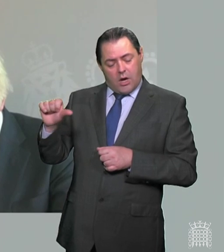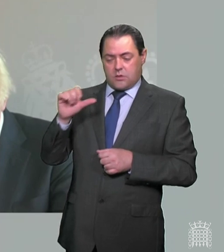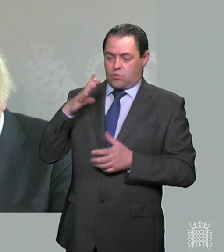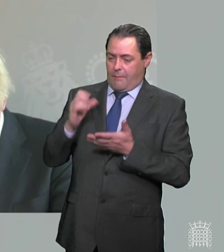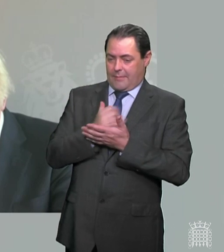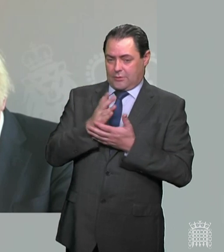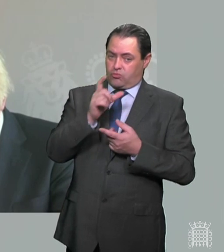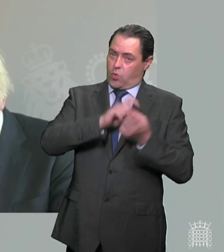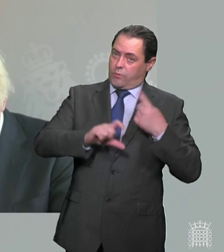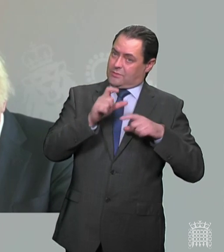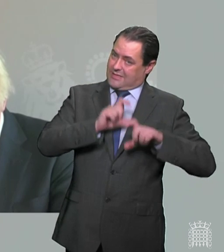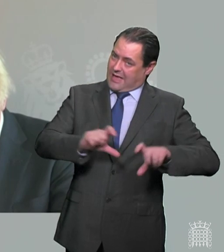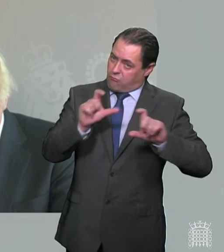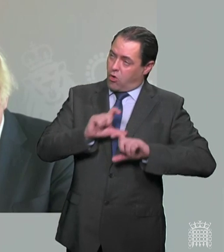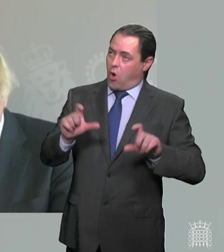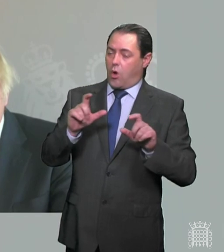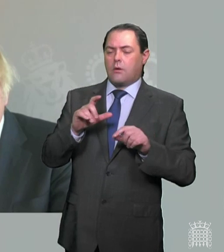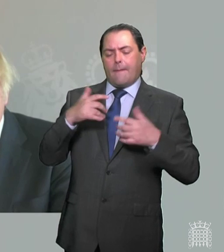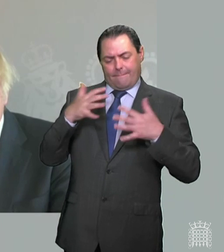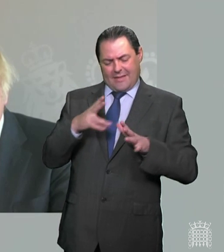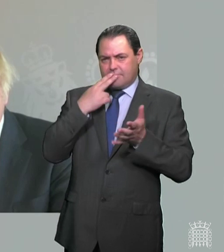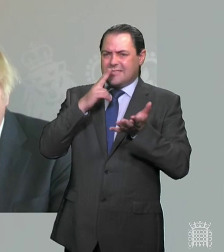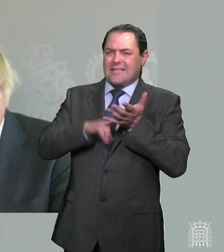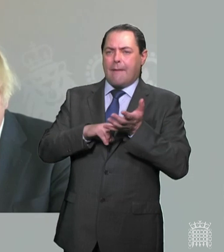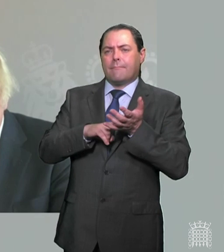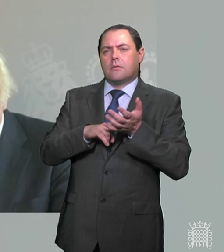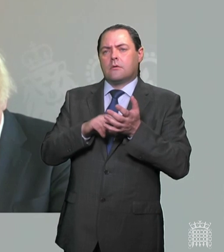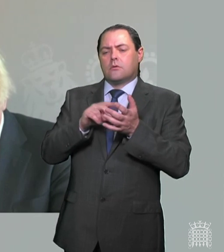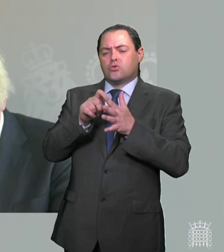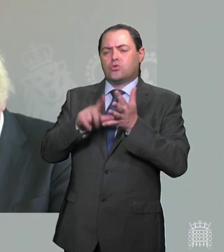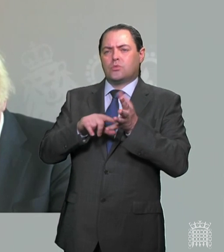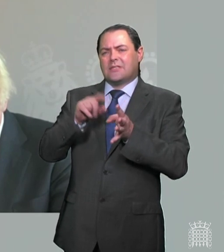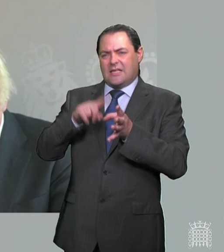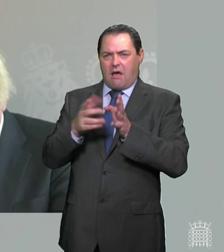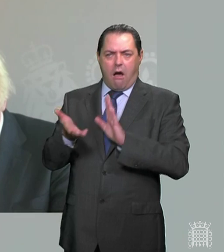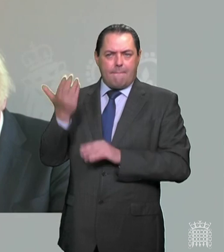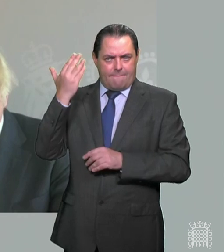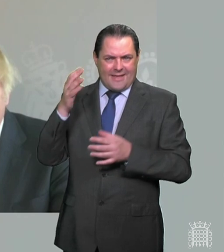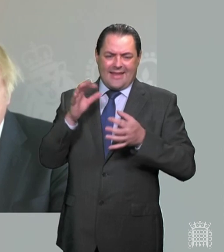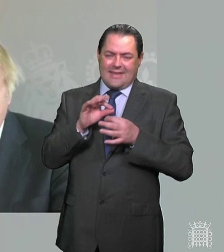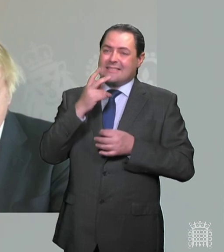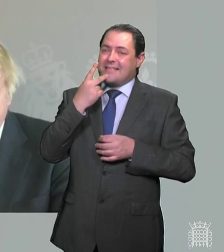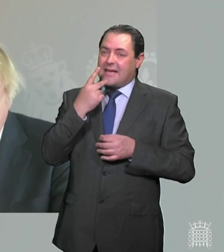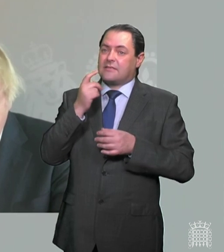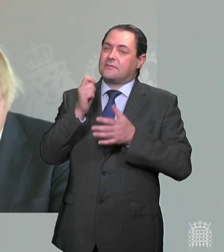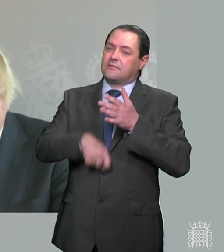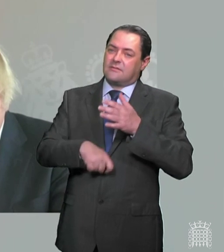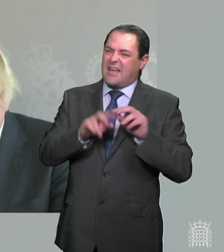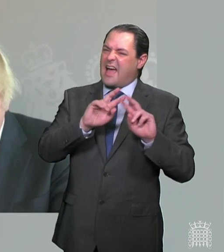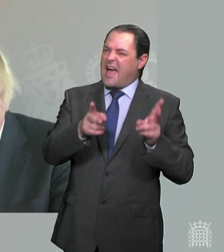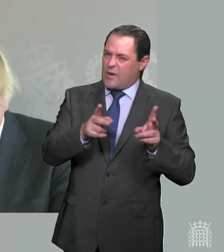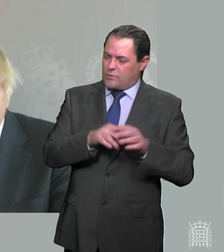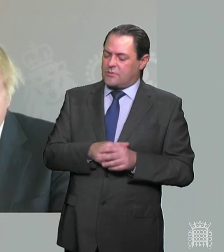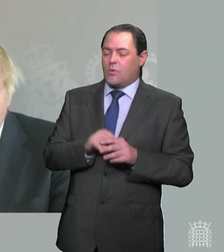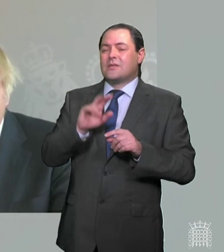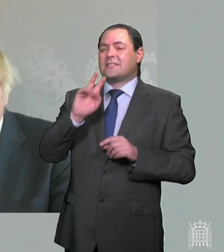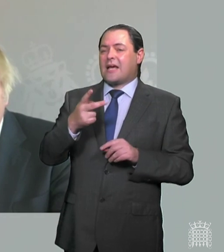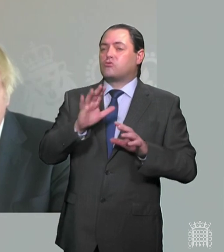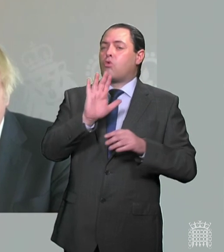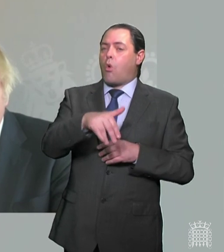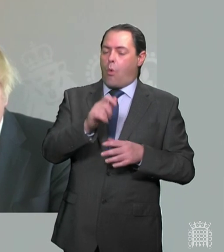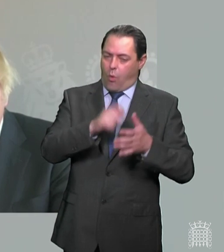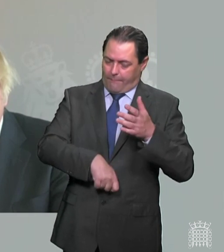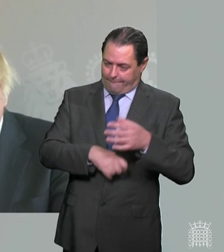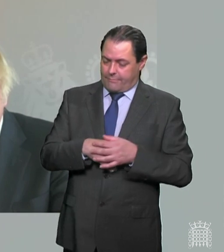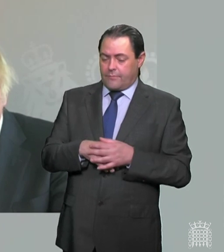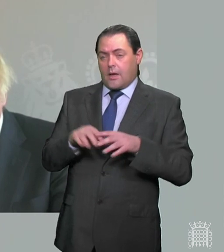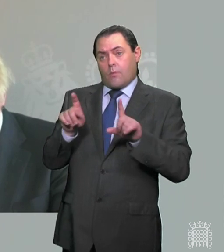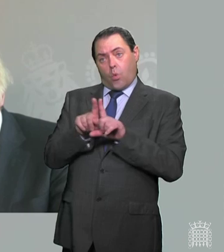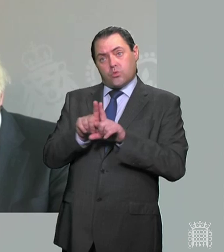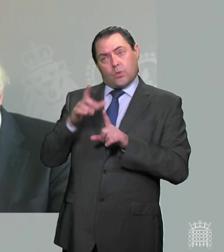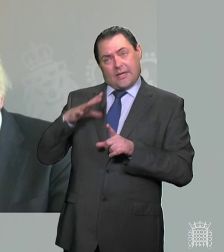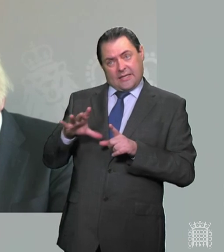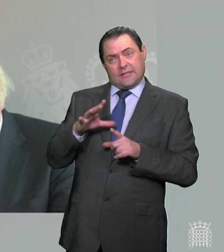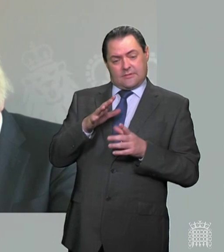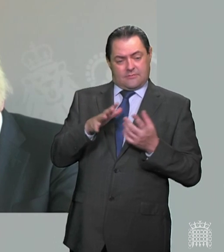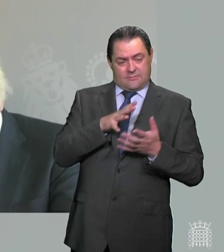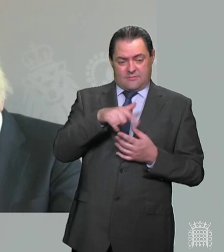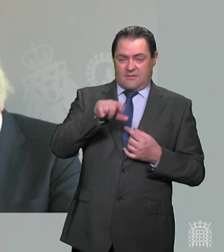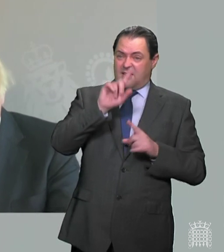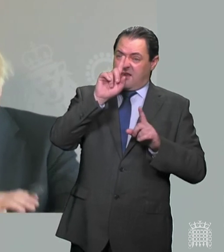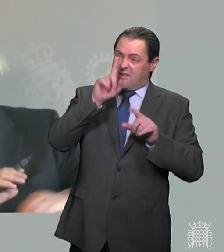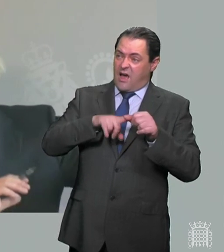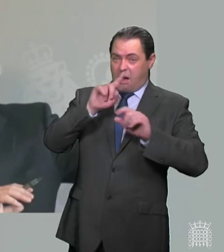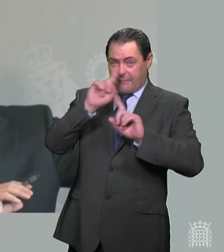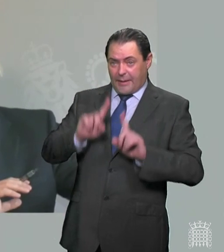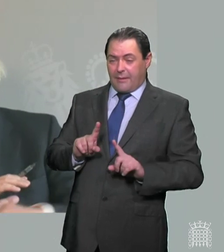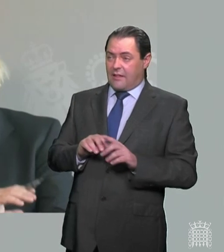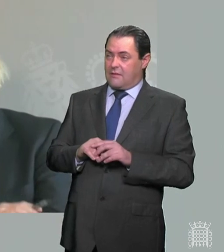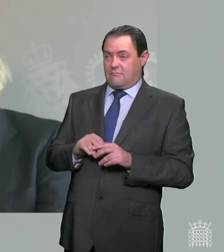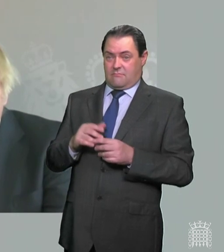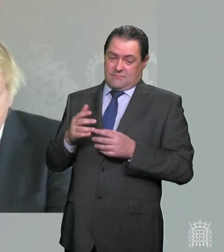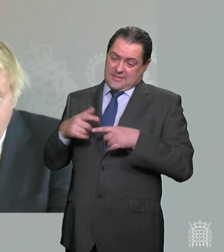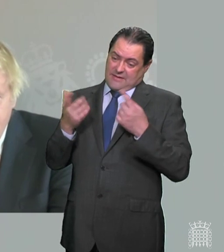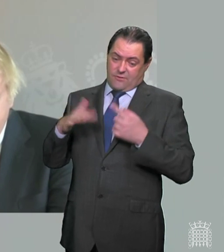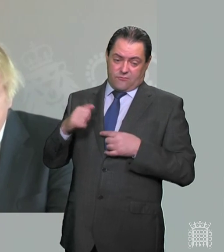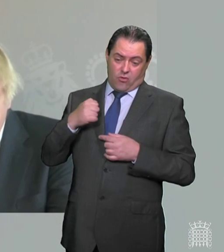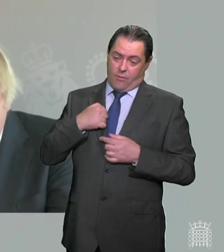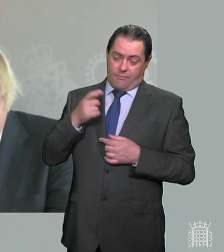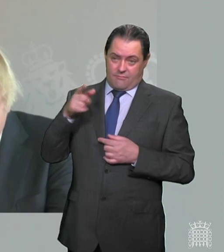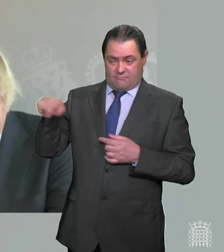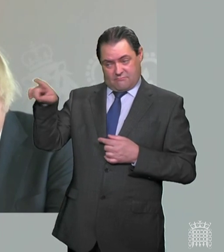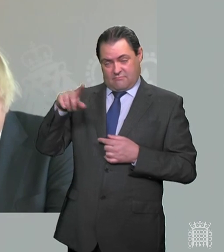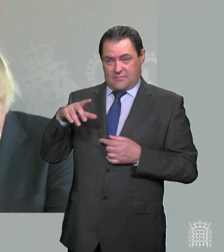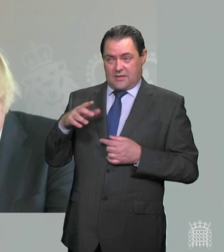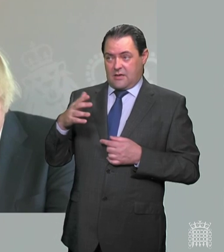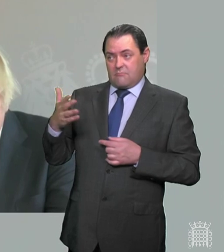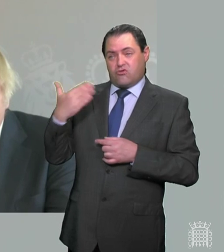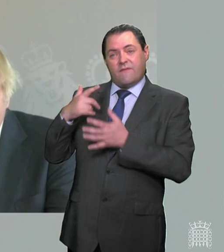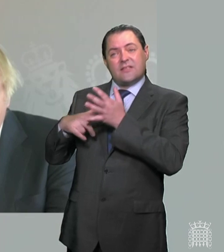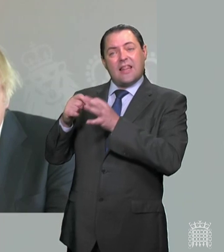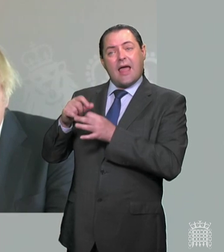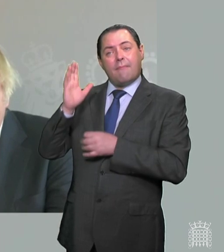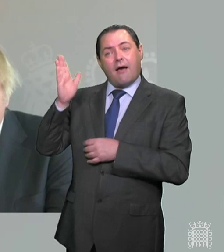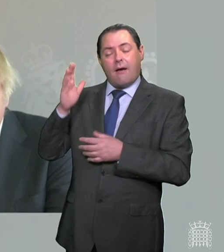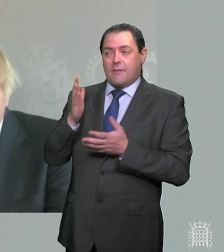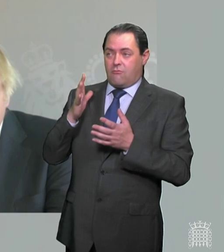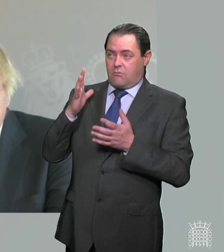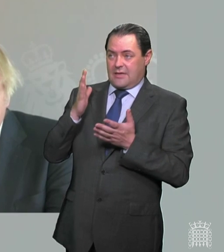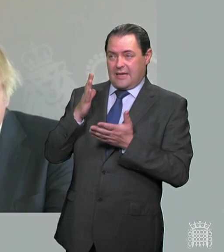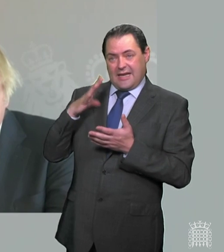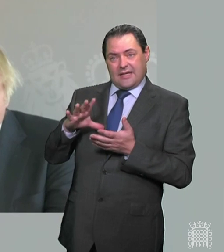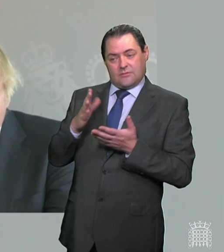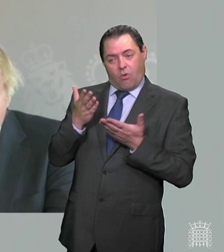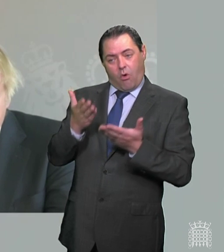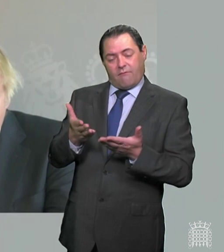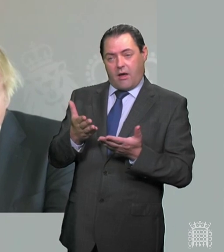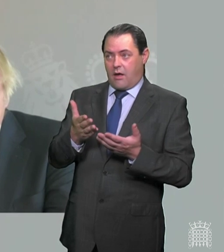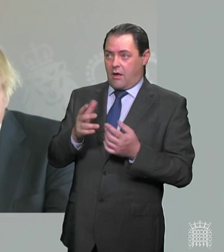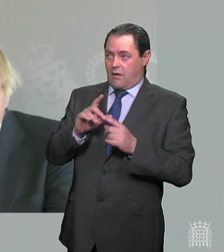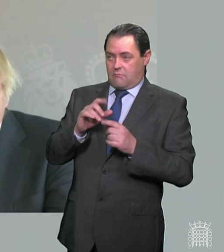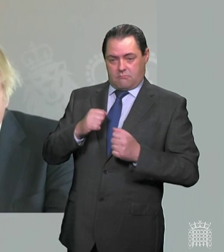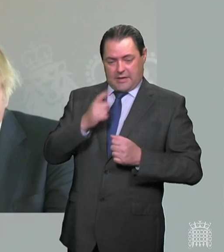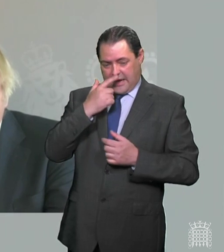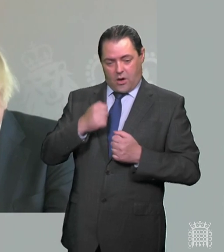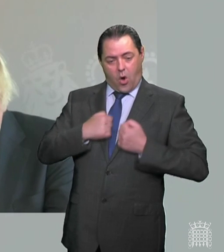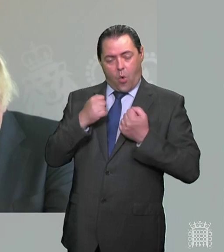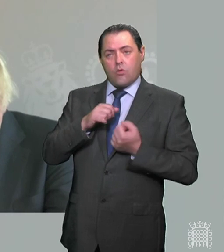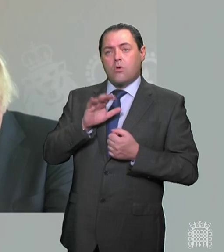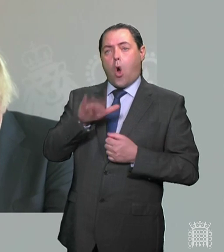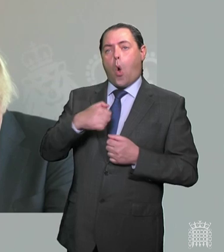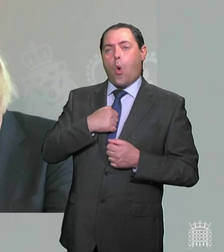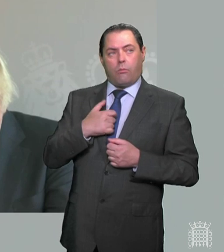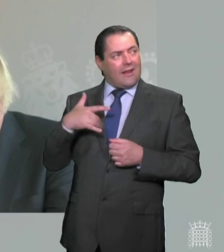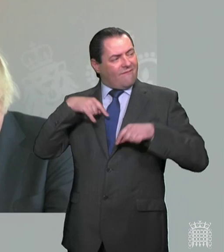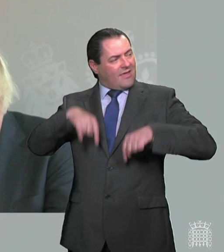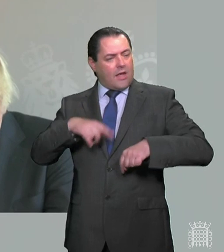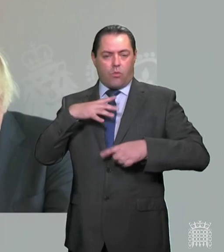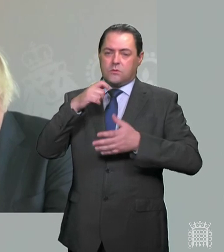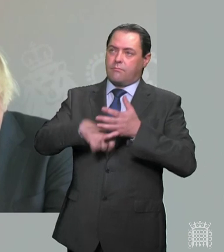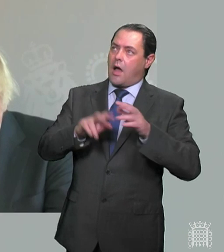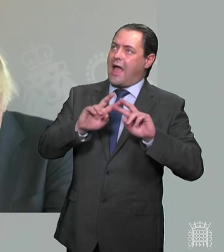As she knows, we have put higher rates of stamp duty on the buying of additional property, such as second homes, but we also have to make sure that young people growing up around our country—contrary to the instincts of the previous Labour speaker, the honourable Member for Lancaster and Fleetwood —have the chance of home ownership in the place where they live.